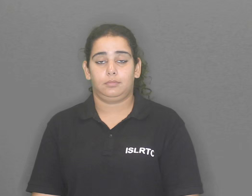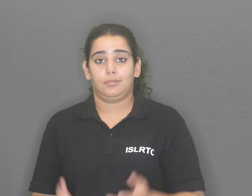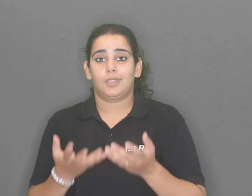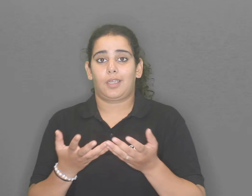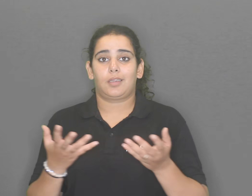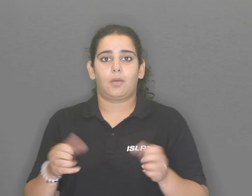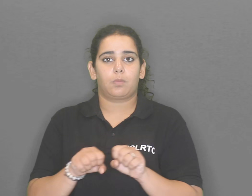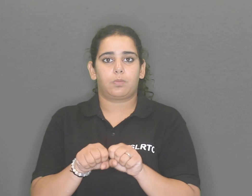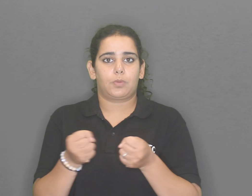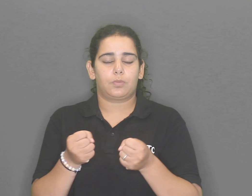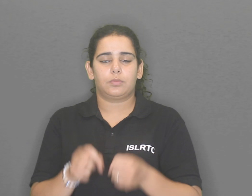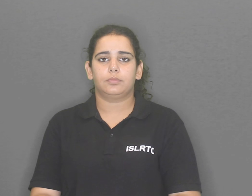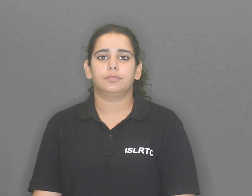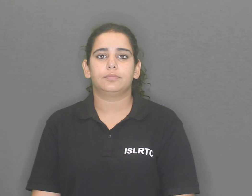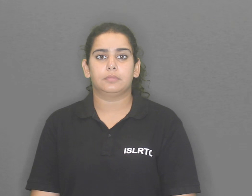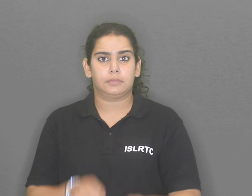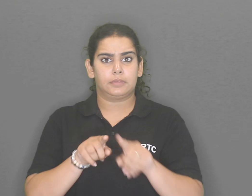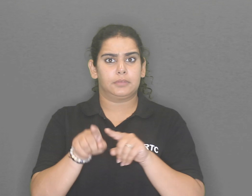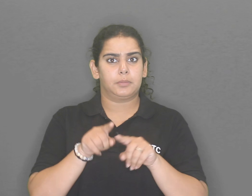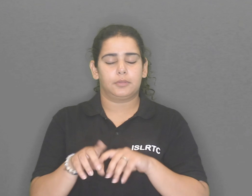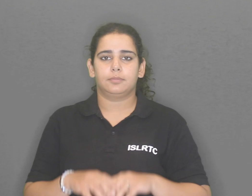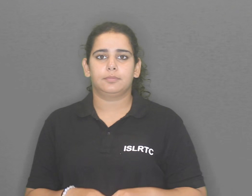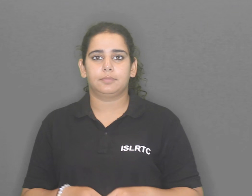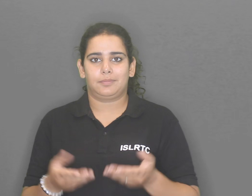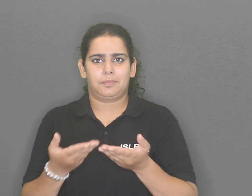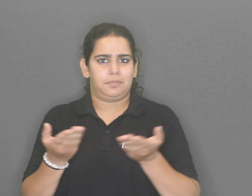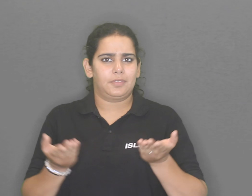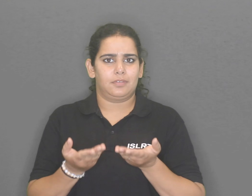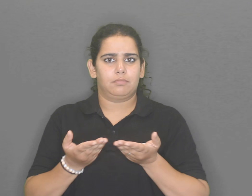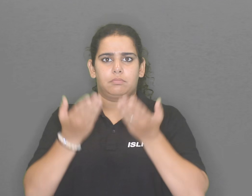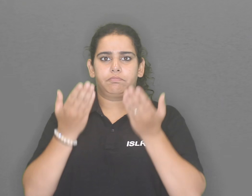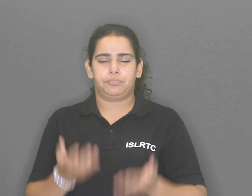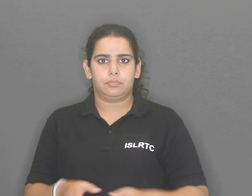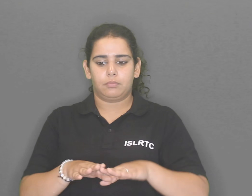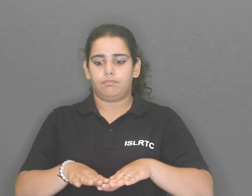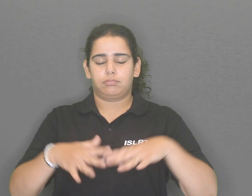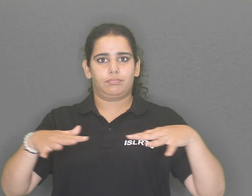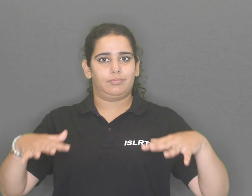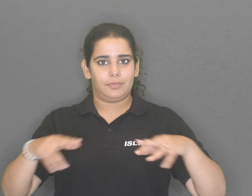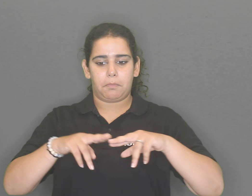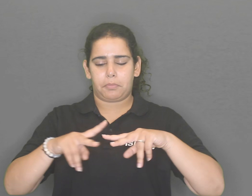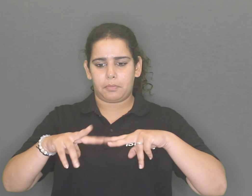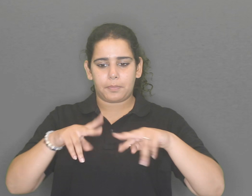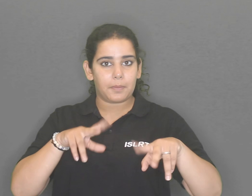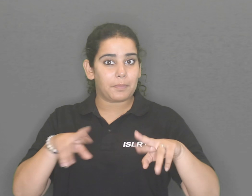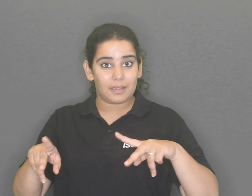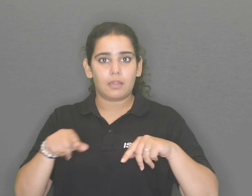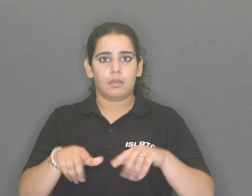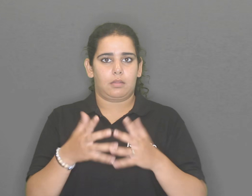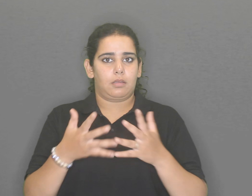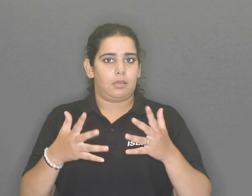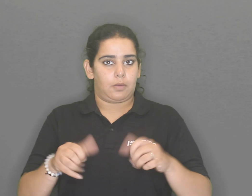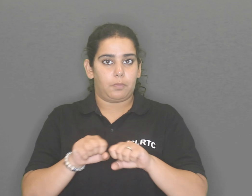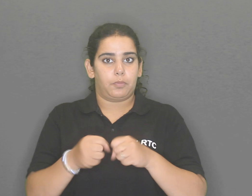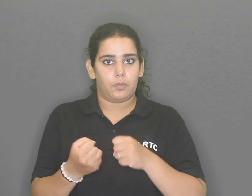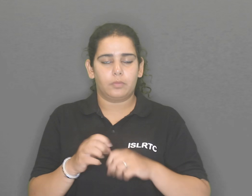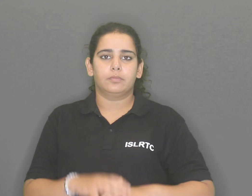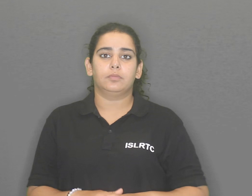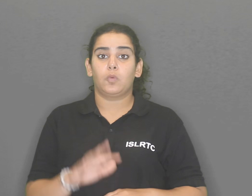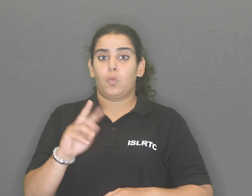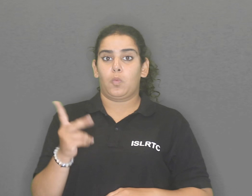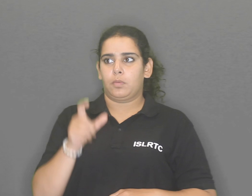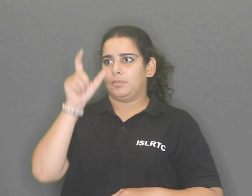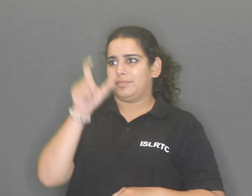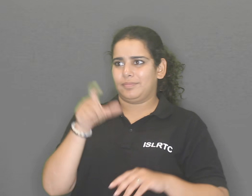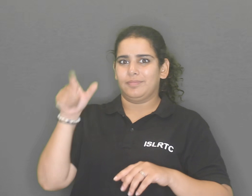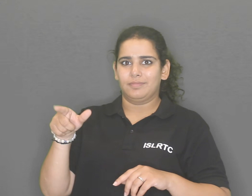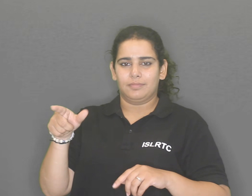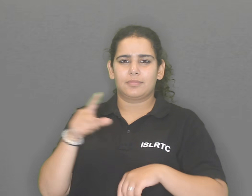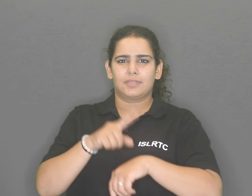Break plate Separate or cause to separate as a result of a blow Shock or strain